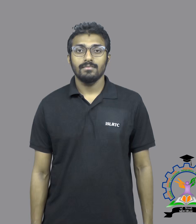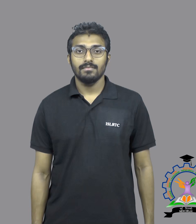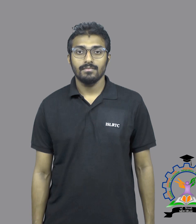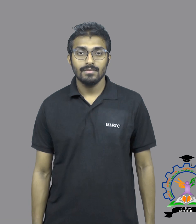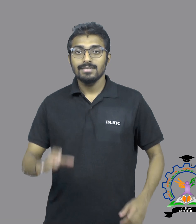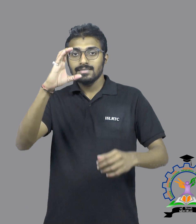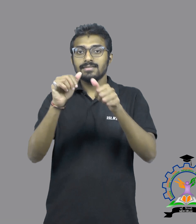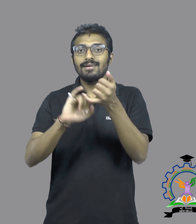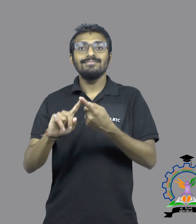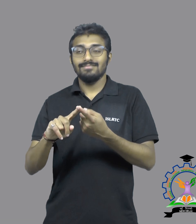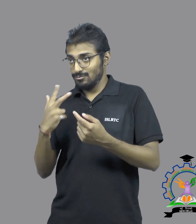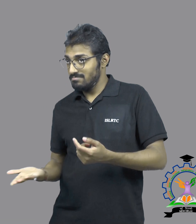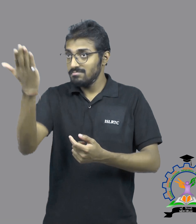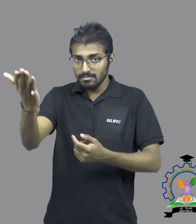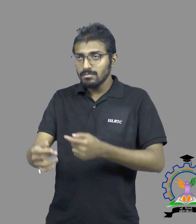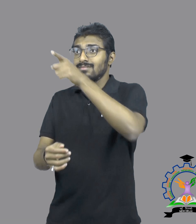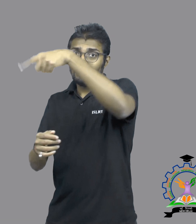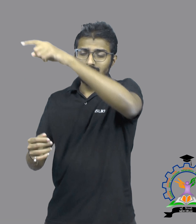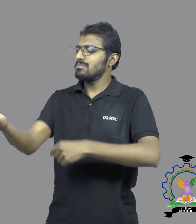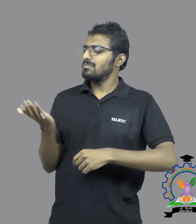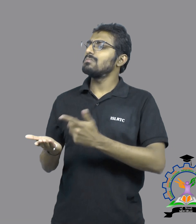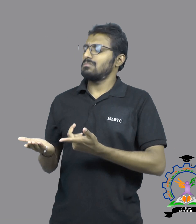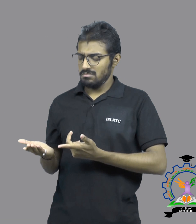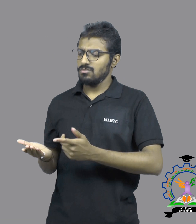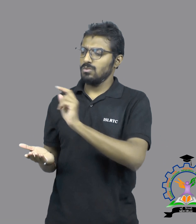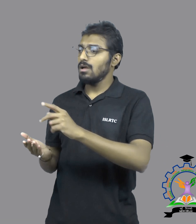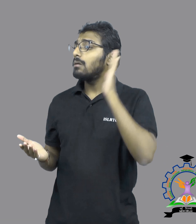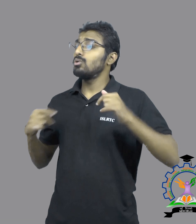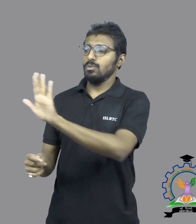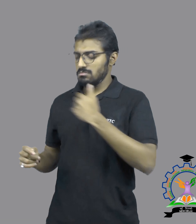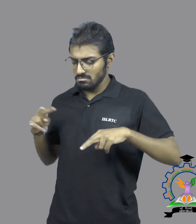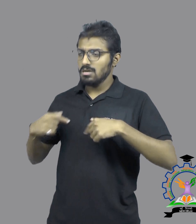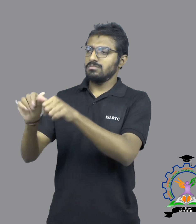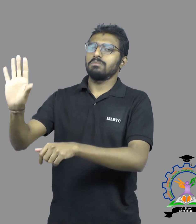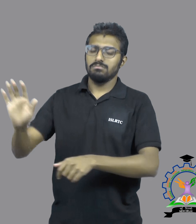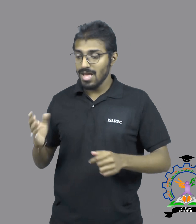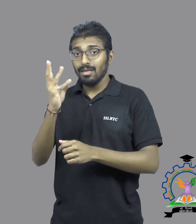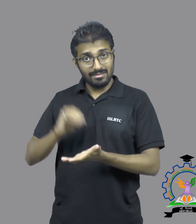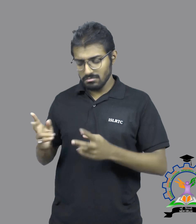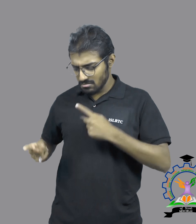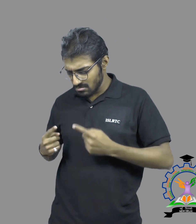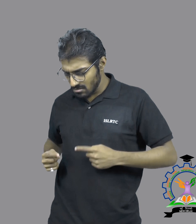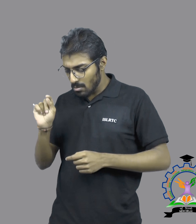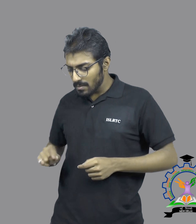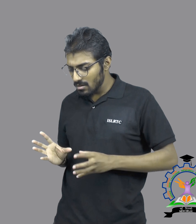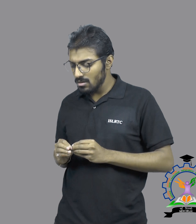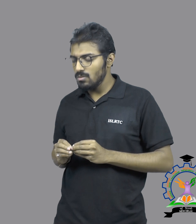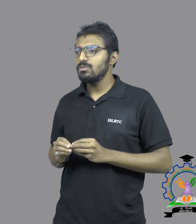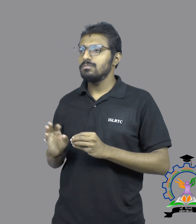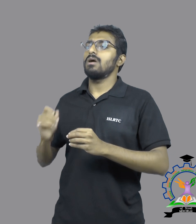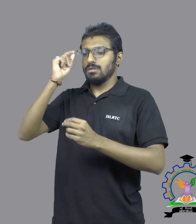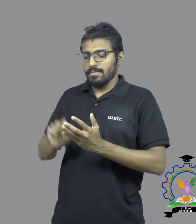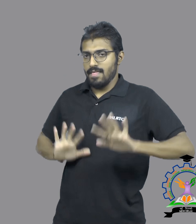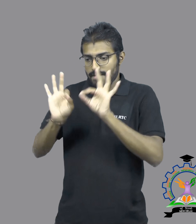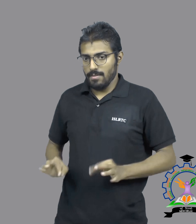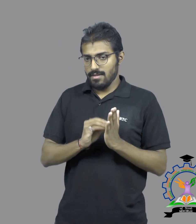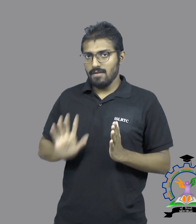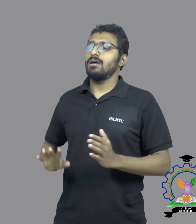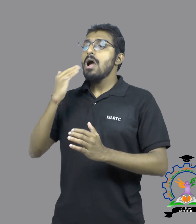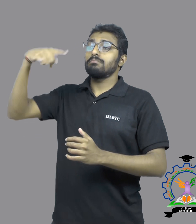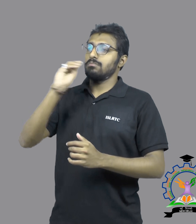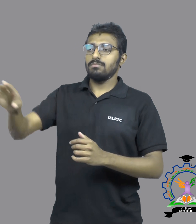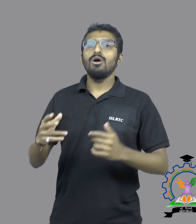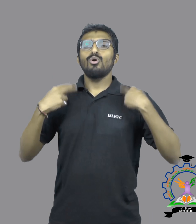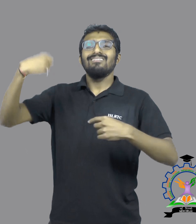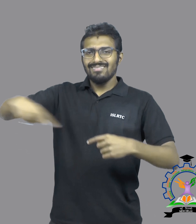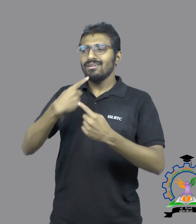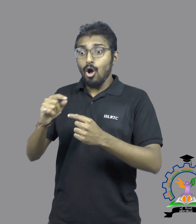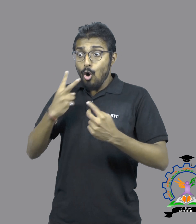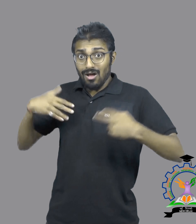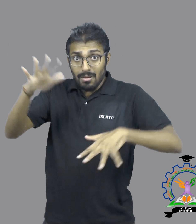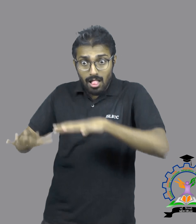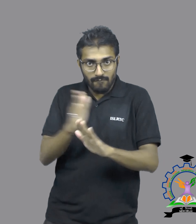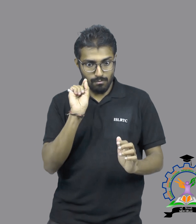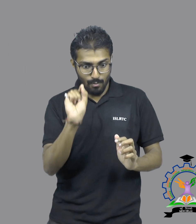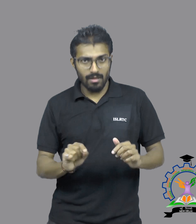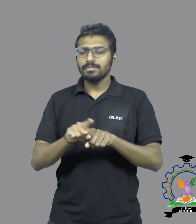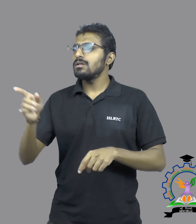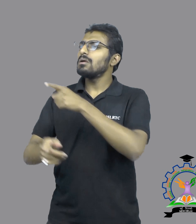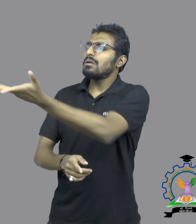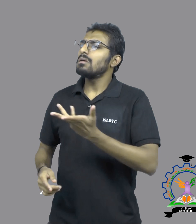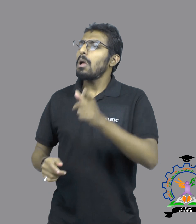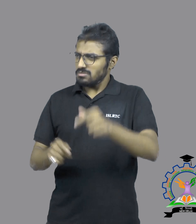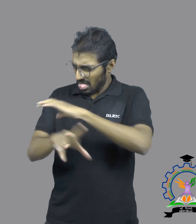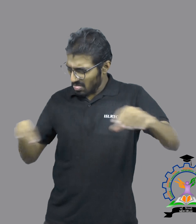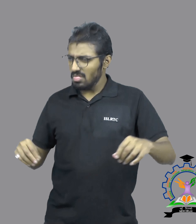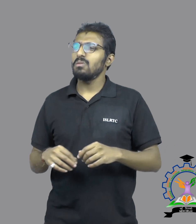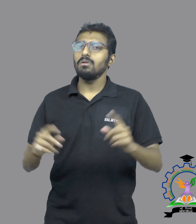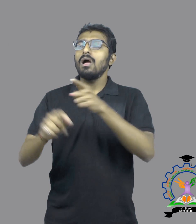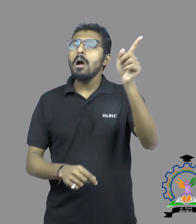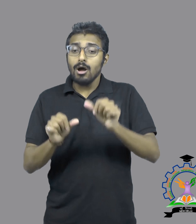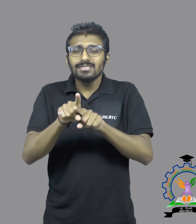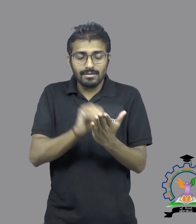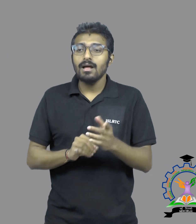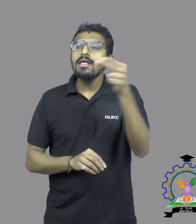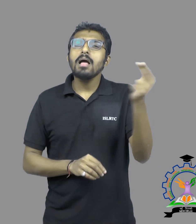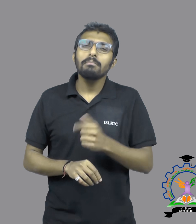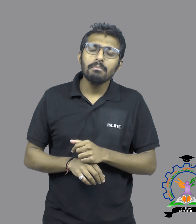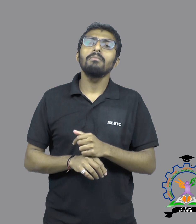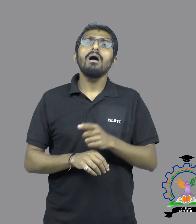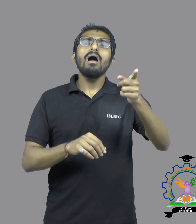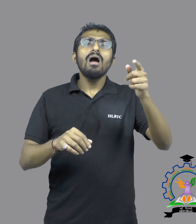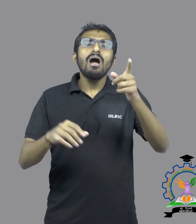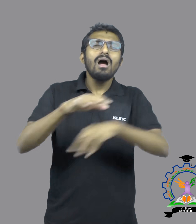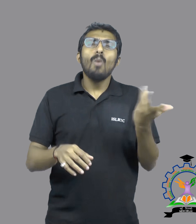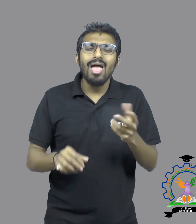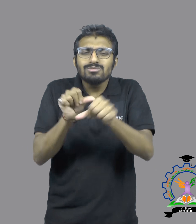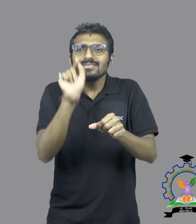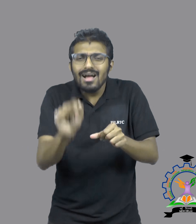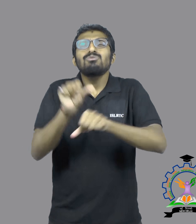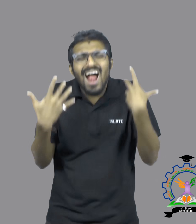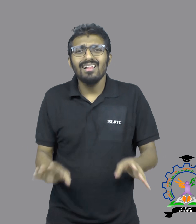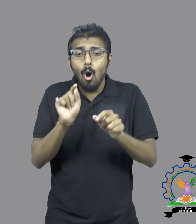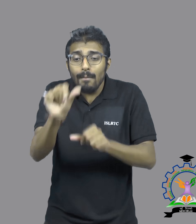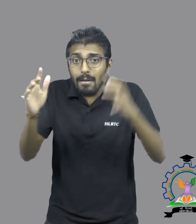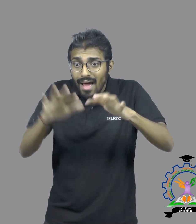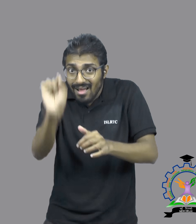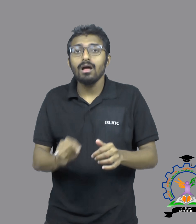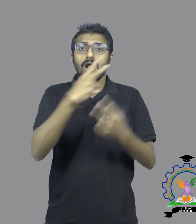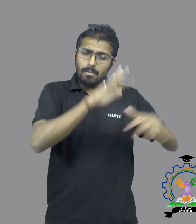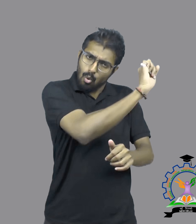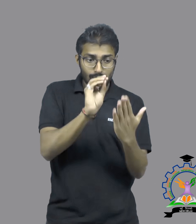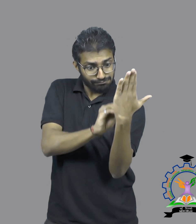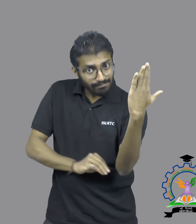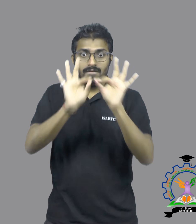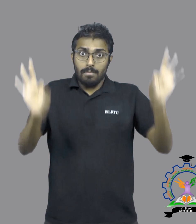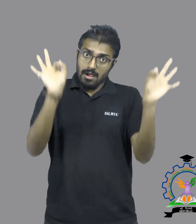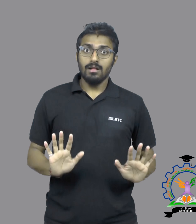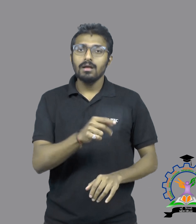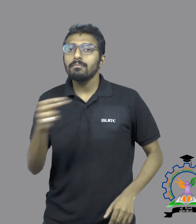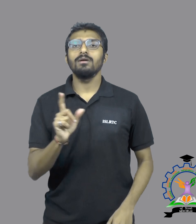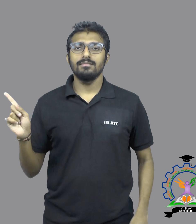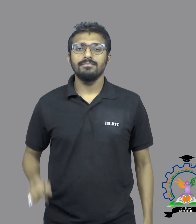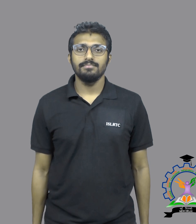Framing Of Issues